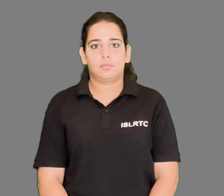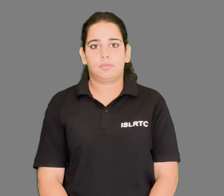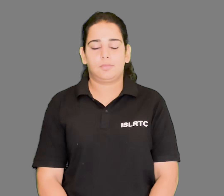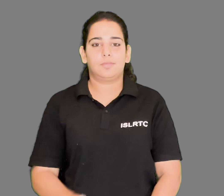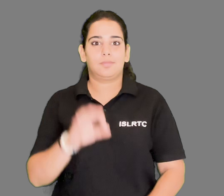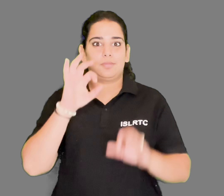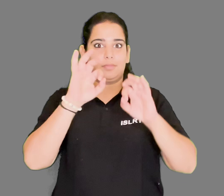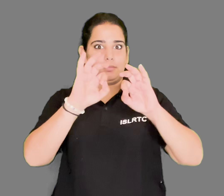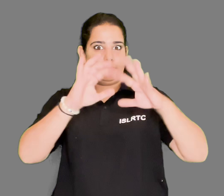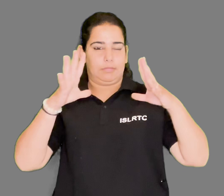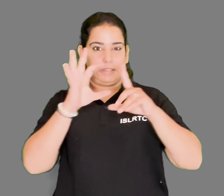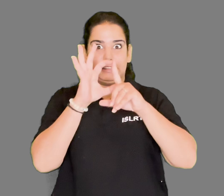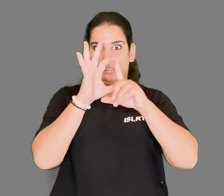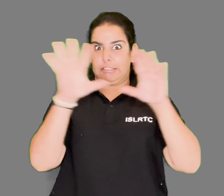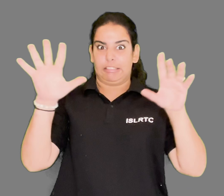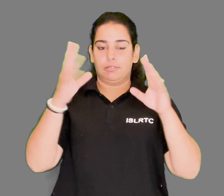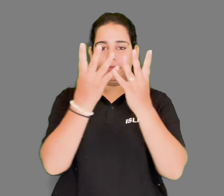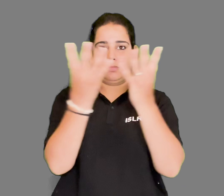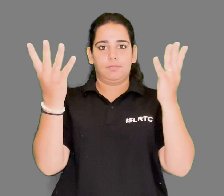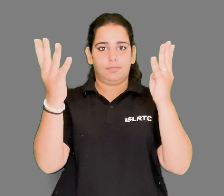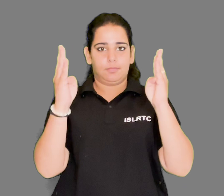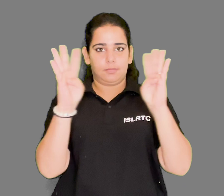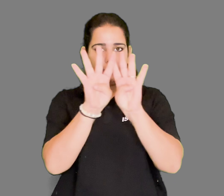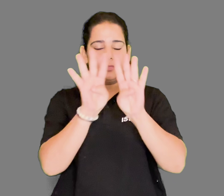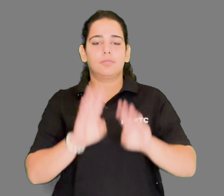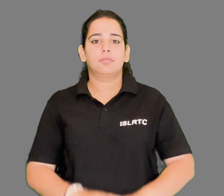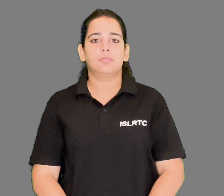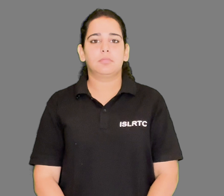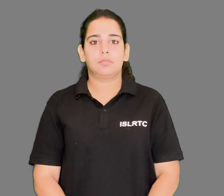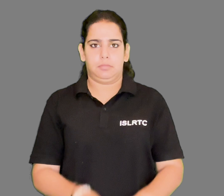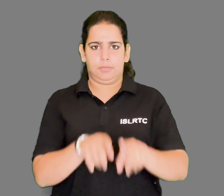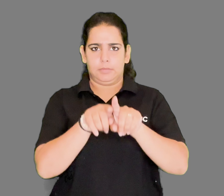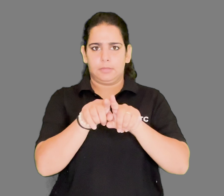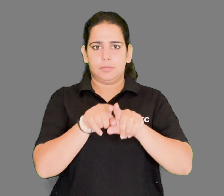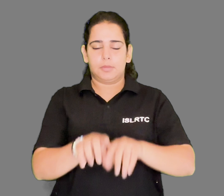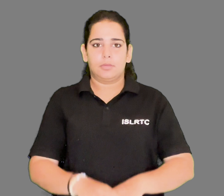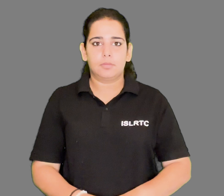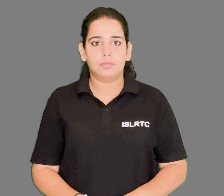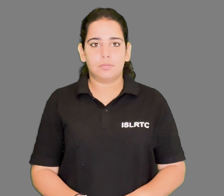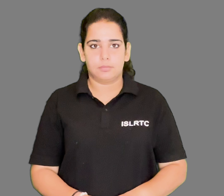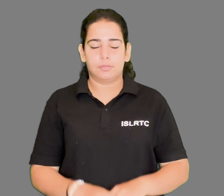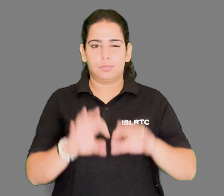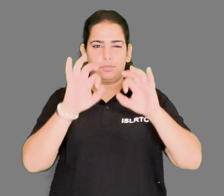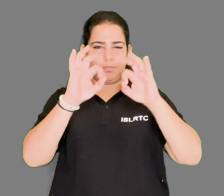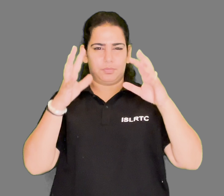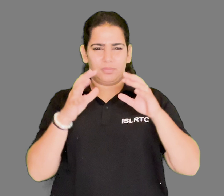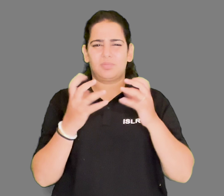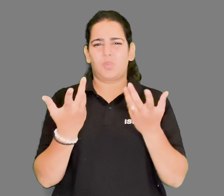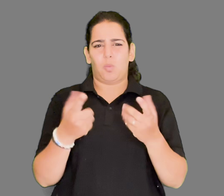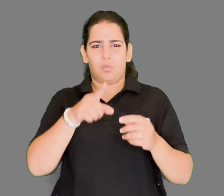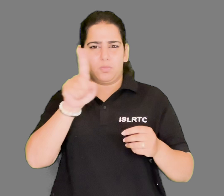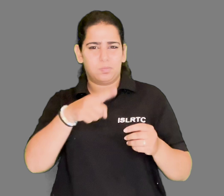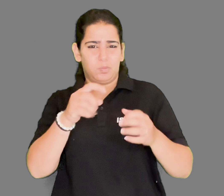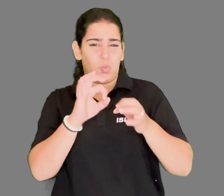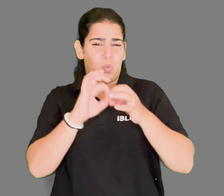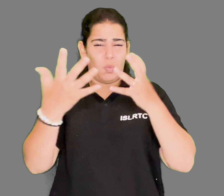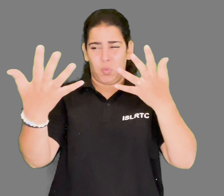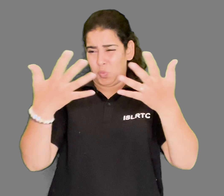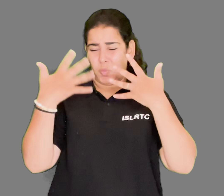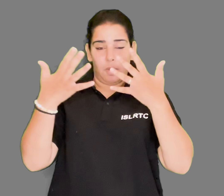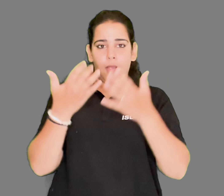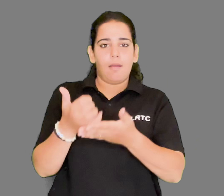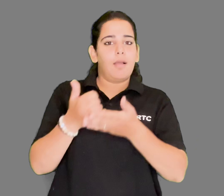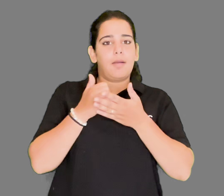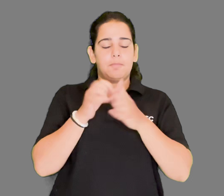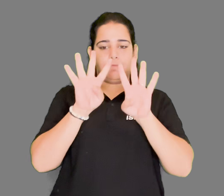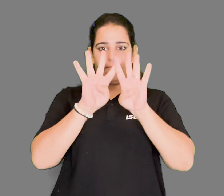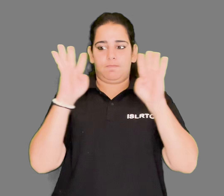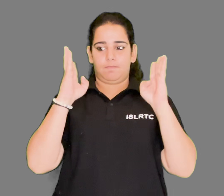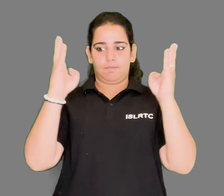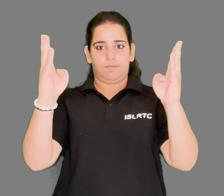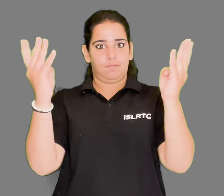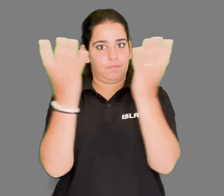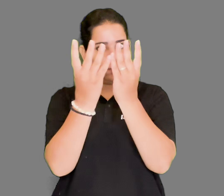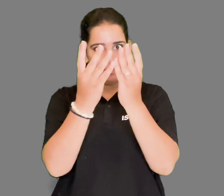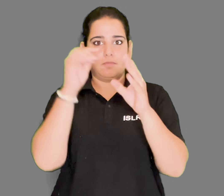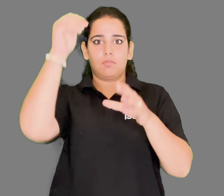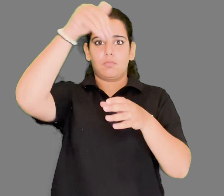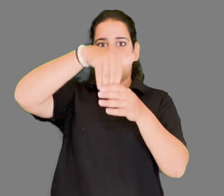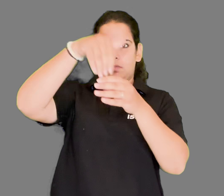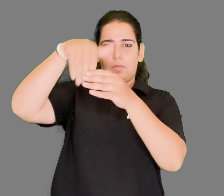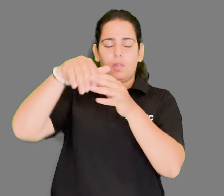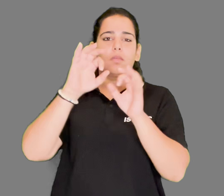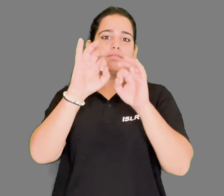Energy Storage System Technology used to store energy for later use, such as batteries or pumped hydro storage